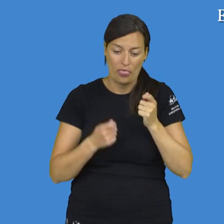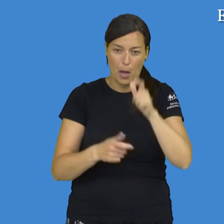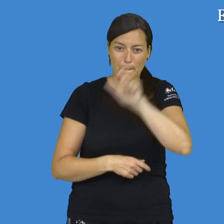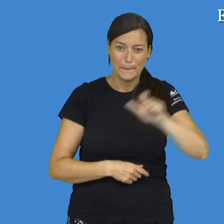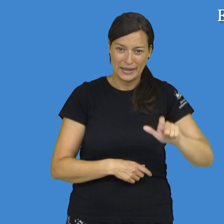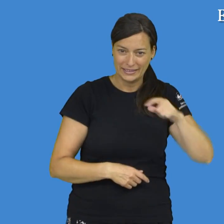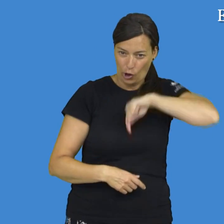persona